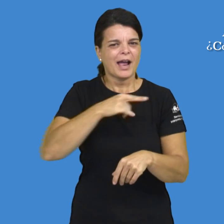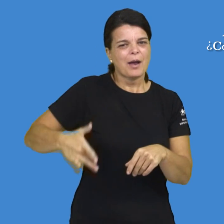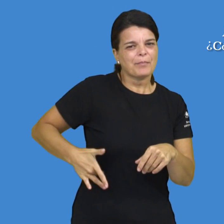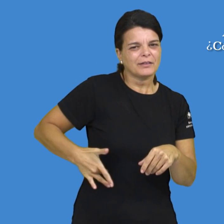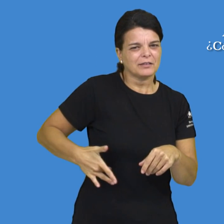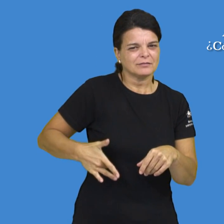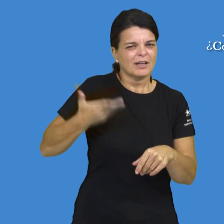hígado